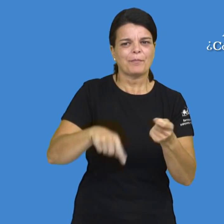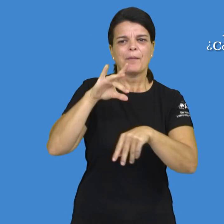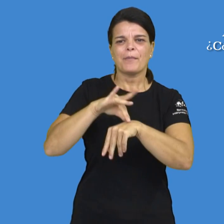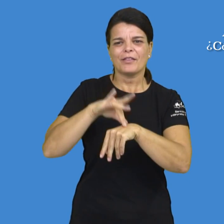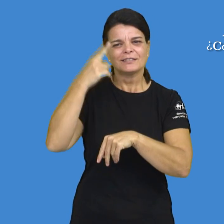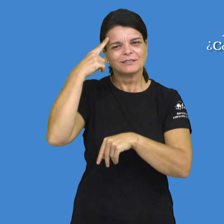enfermo